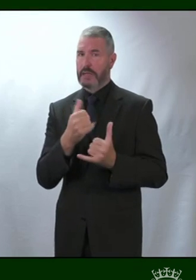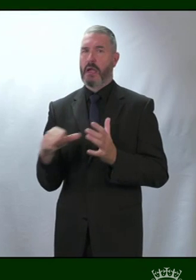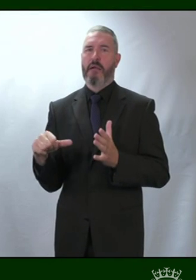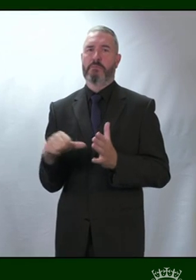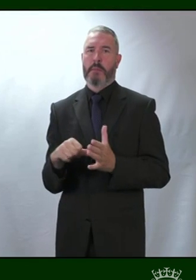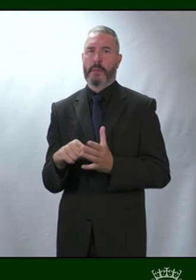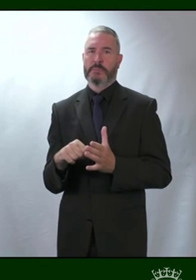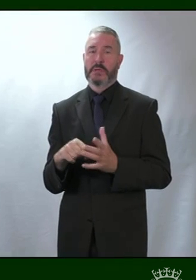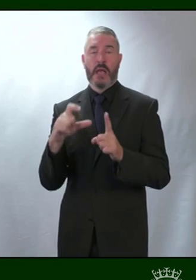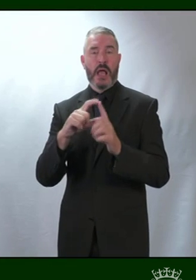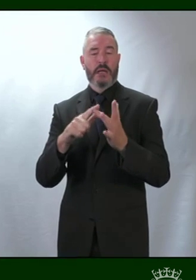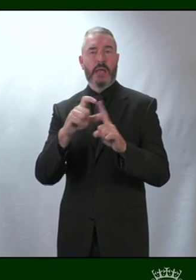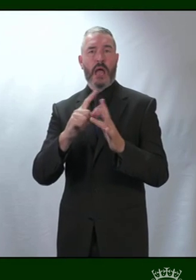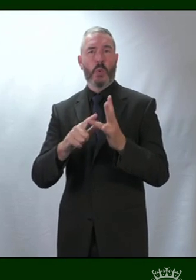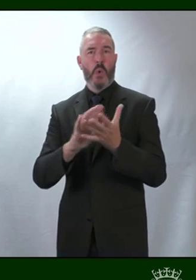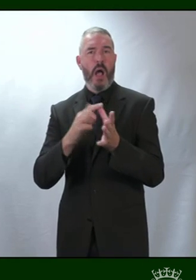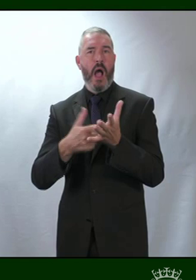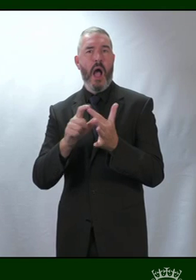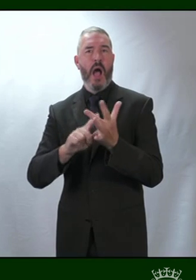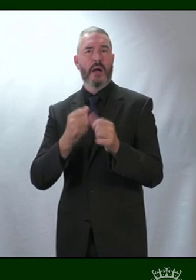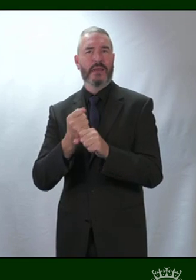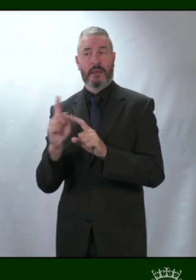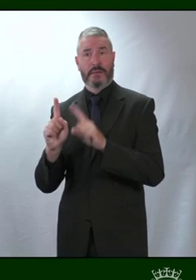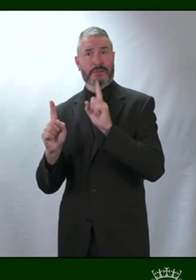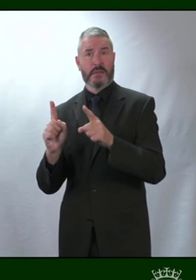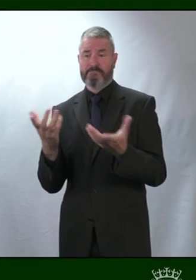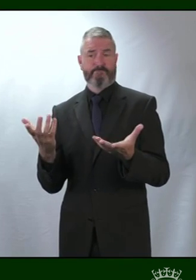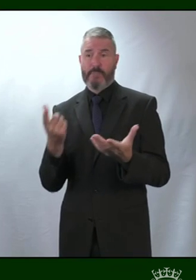Dido Harding said, “plainly we don’t have enough testing capacity”.